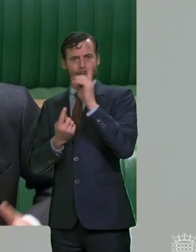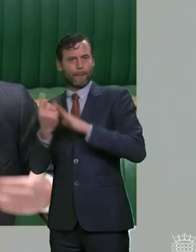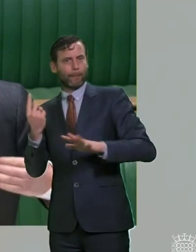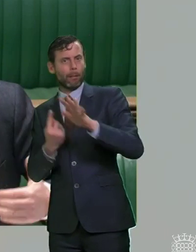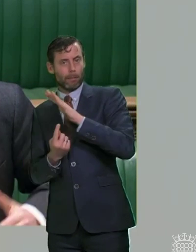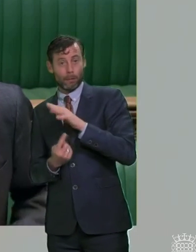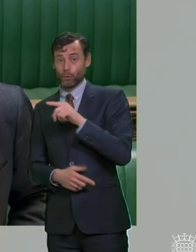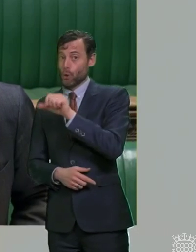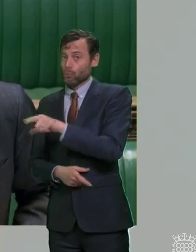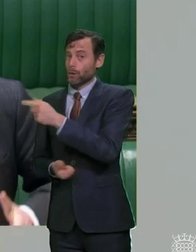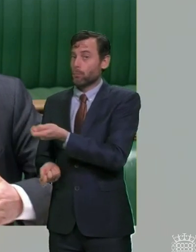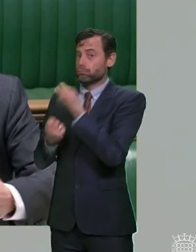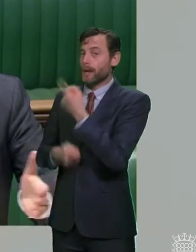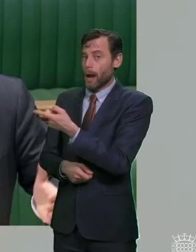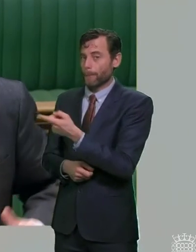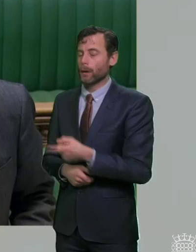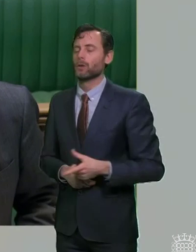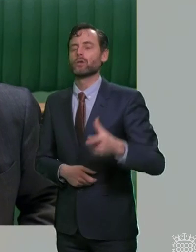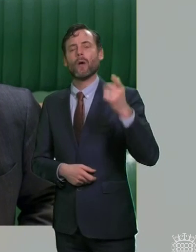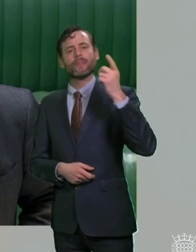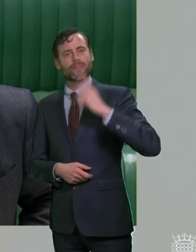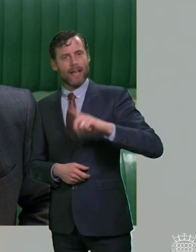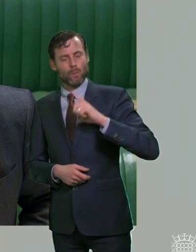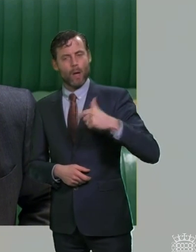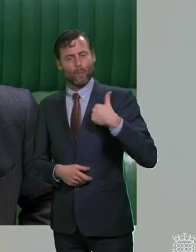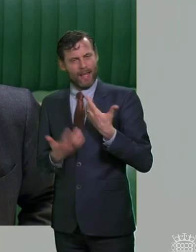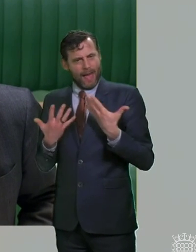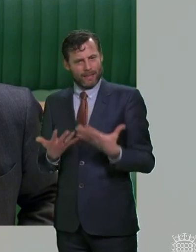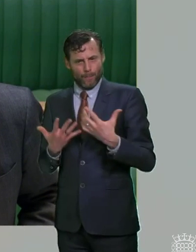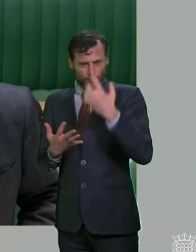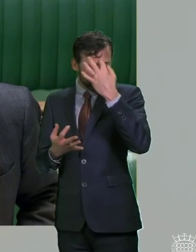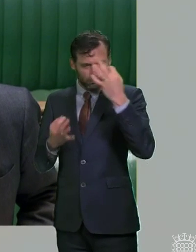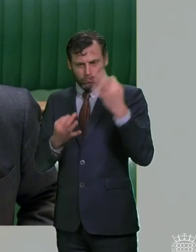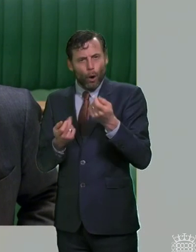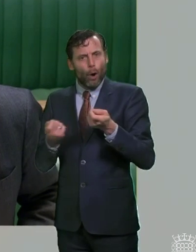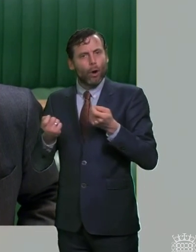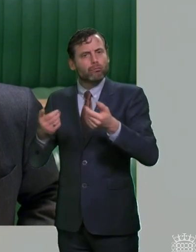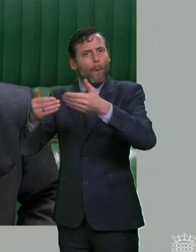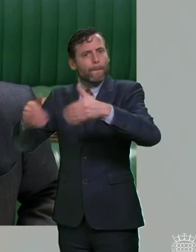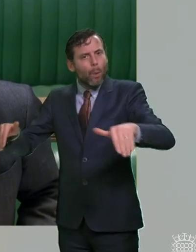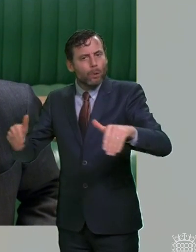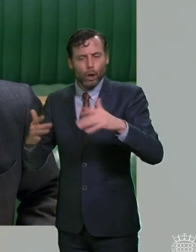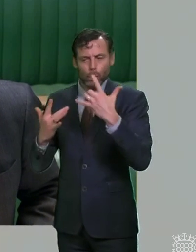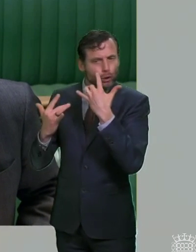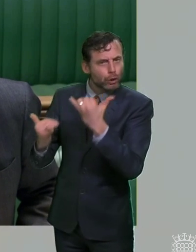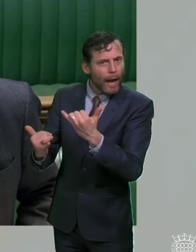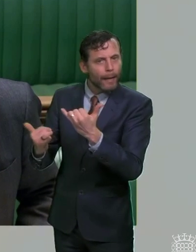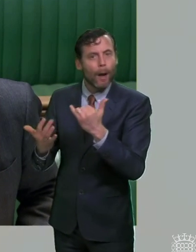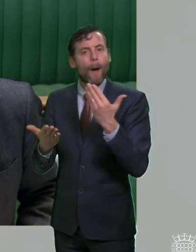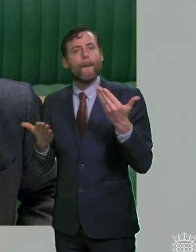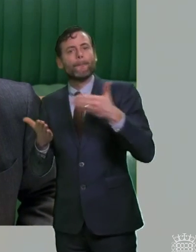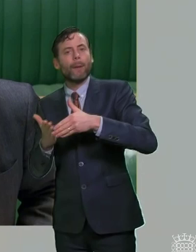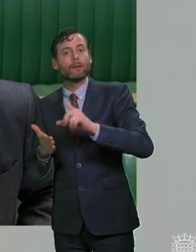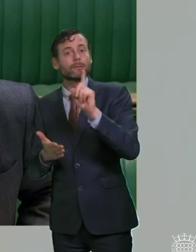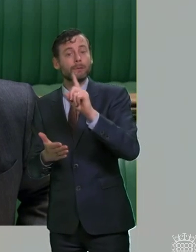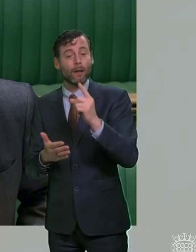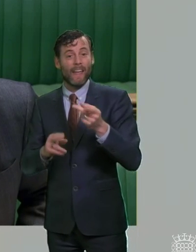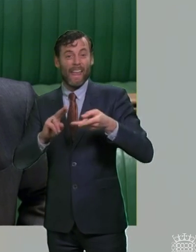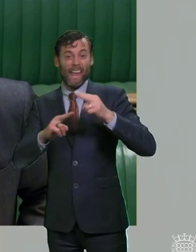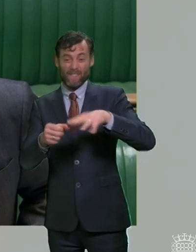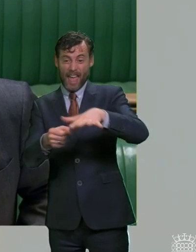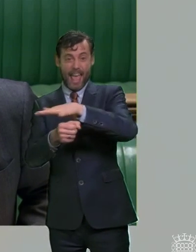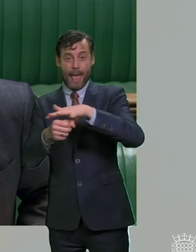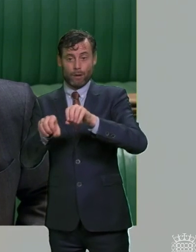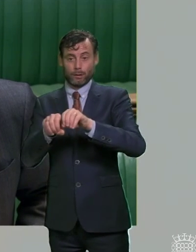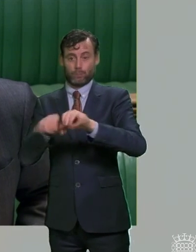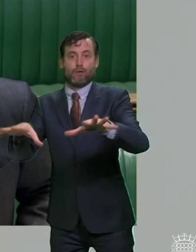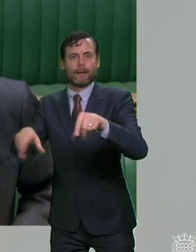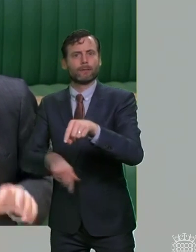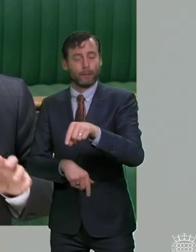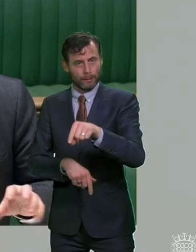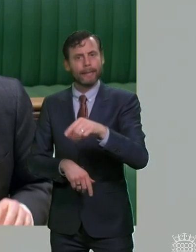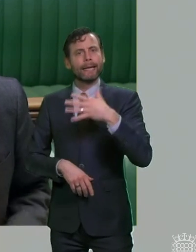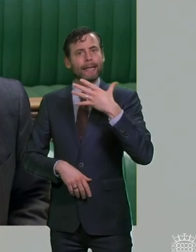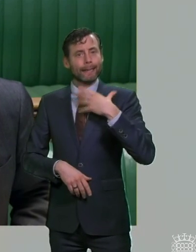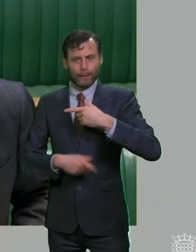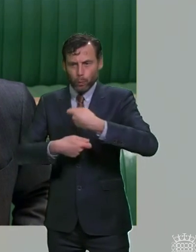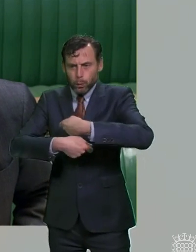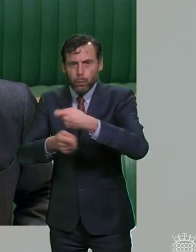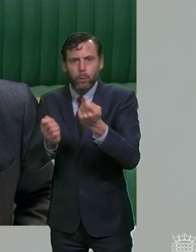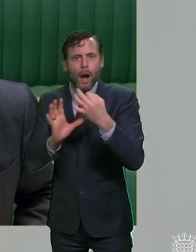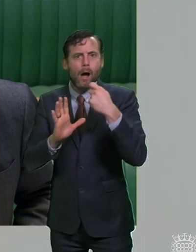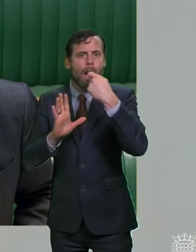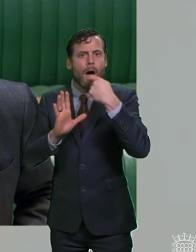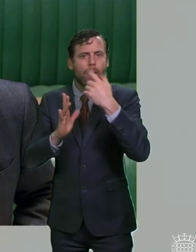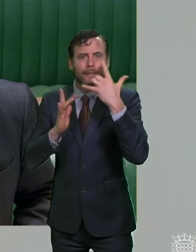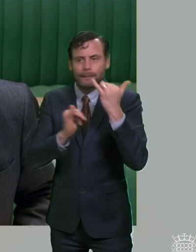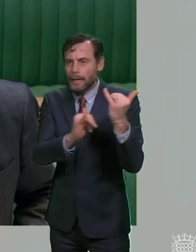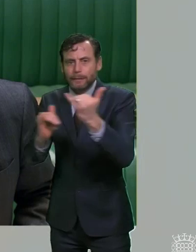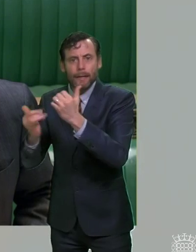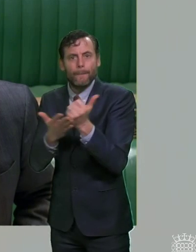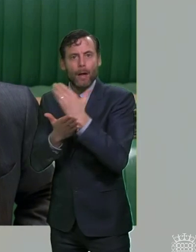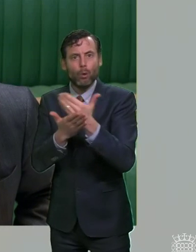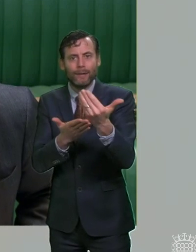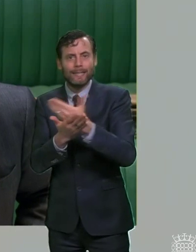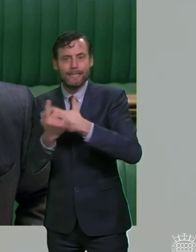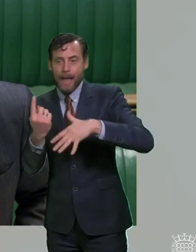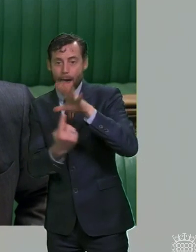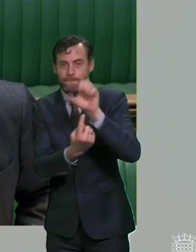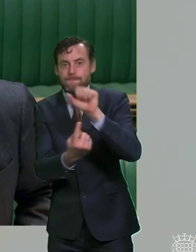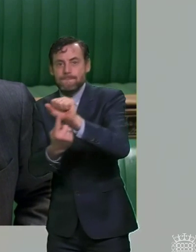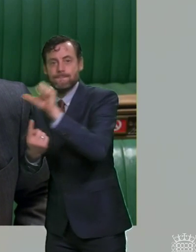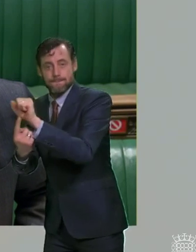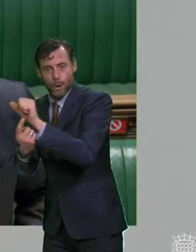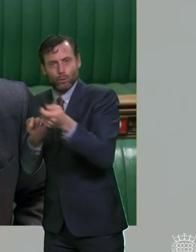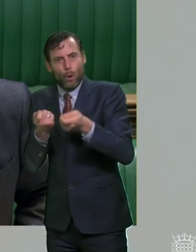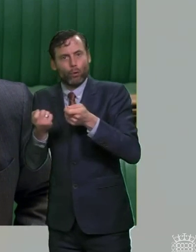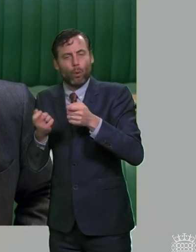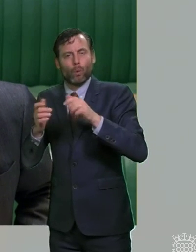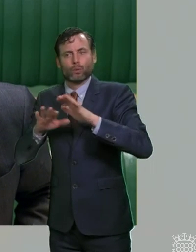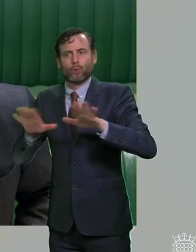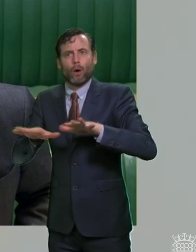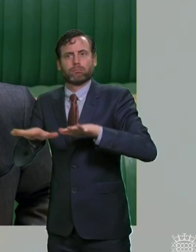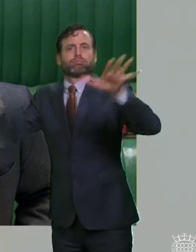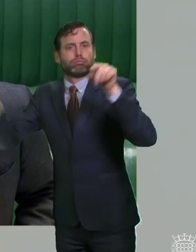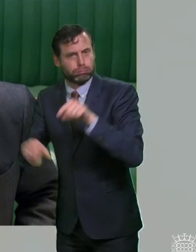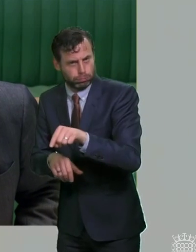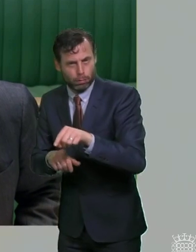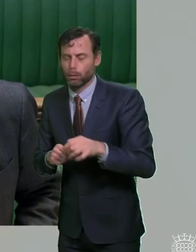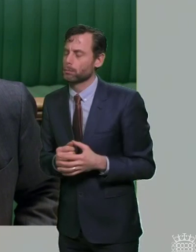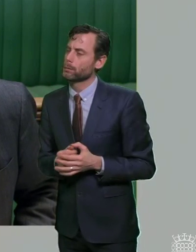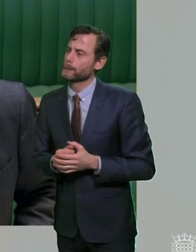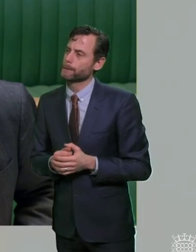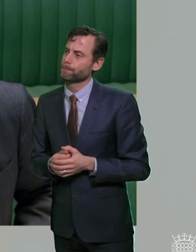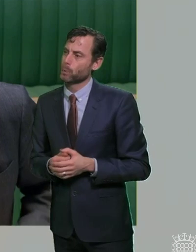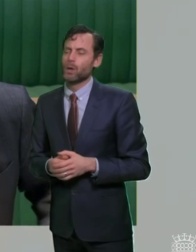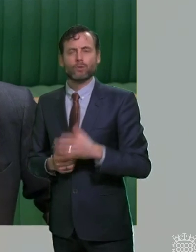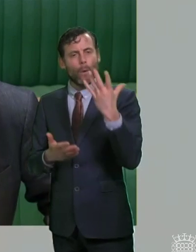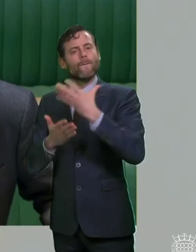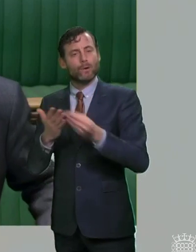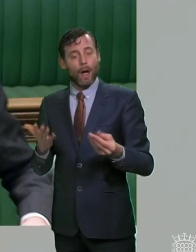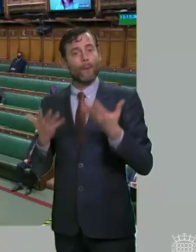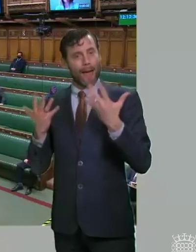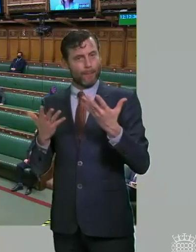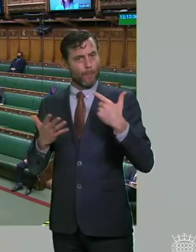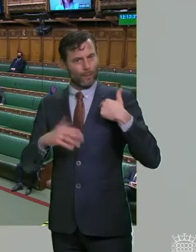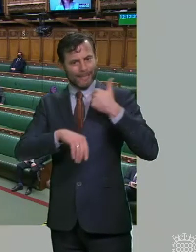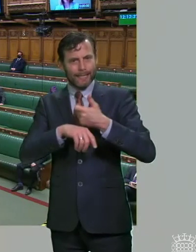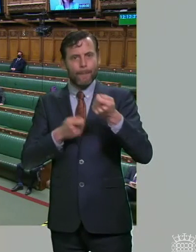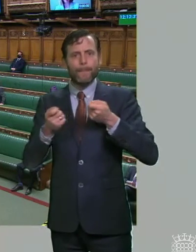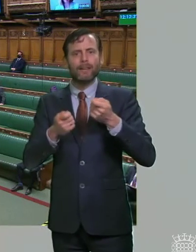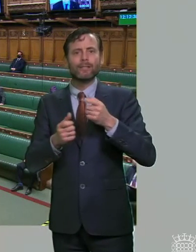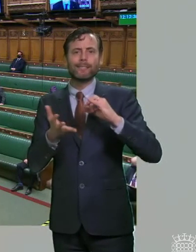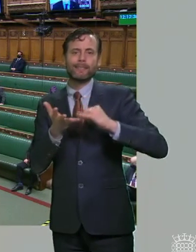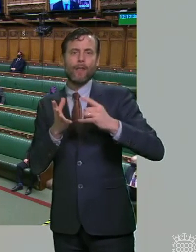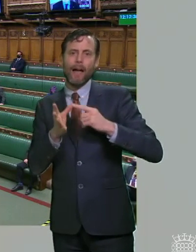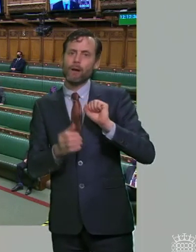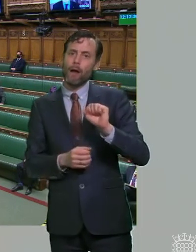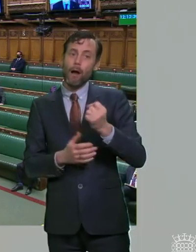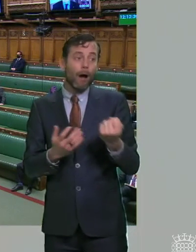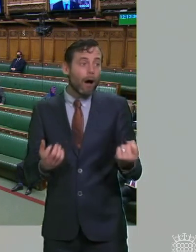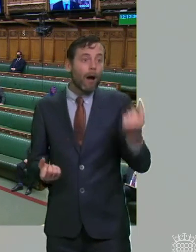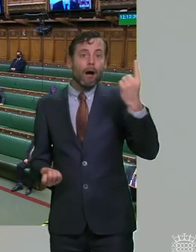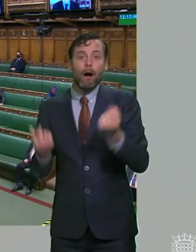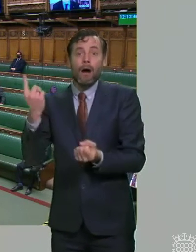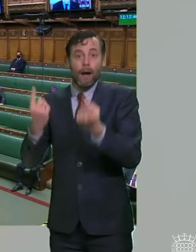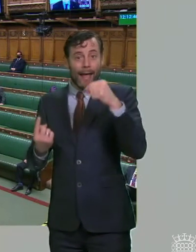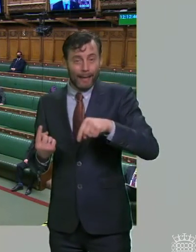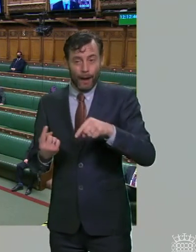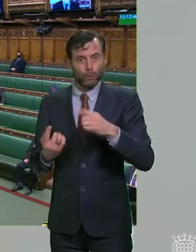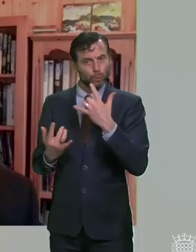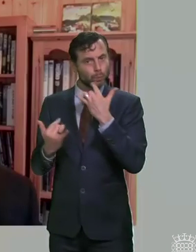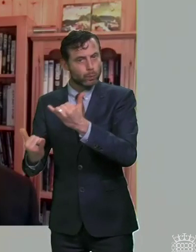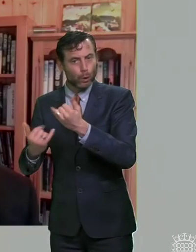That is why we have a very tough border regime but also a programme as we go forward for surge testing—door-to-door testing—to ensure that, when there is a local outbreak, we keep it local and keep it under control, as we are trying to do at the moment with the South African variant.